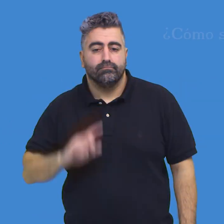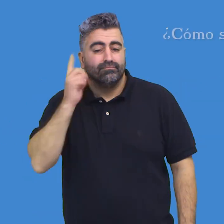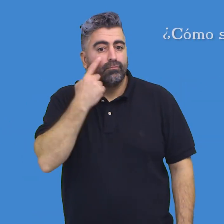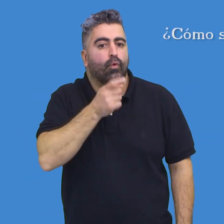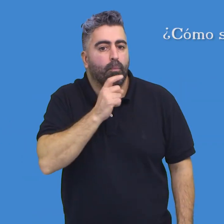descubrir